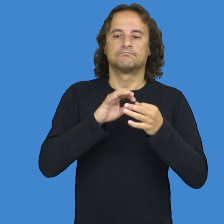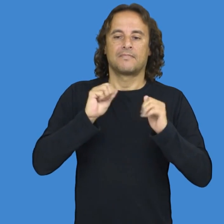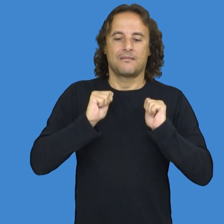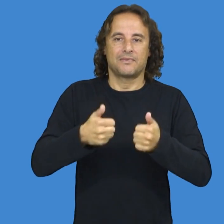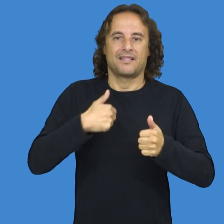empezar